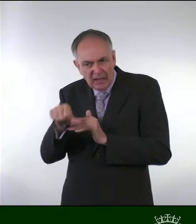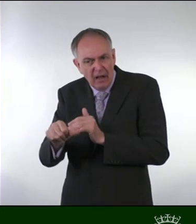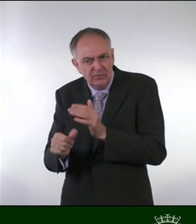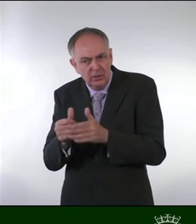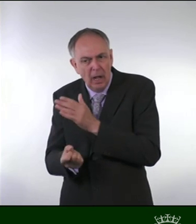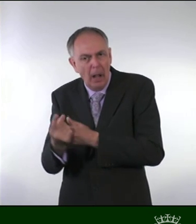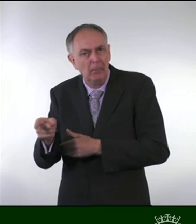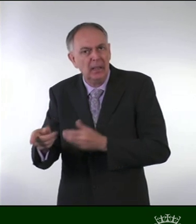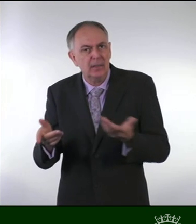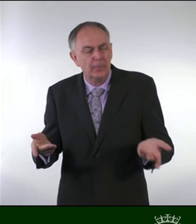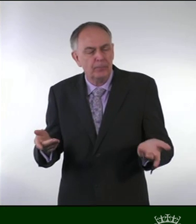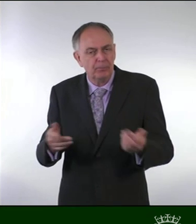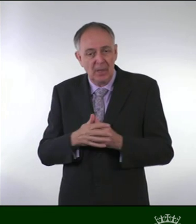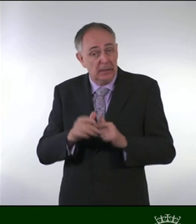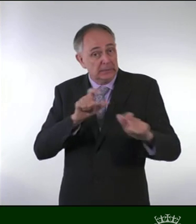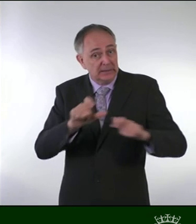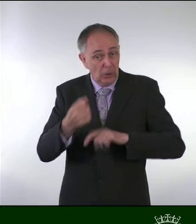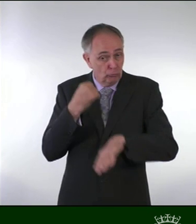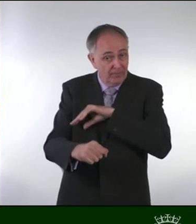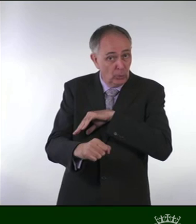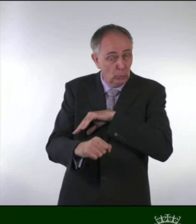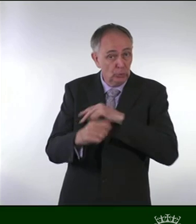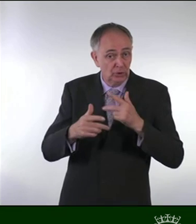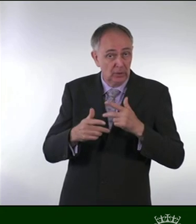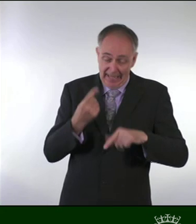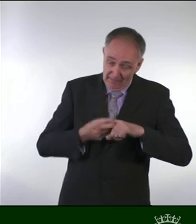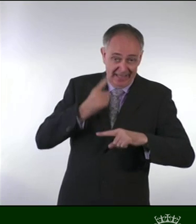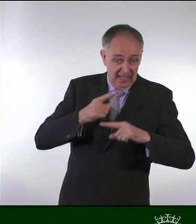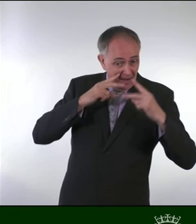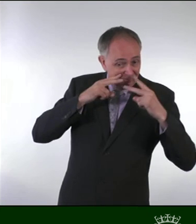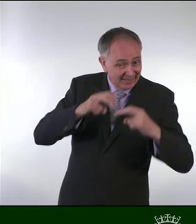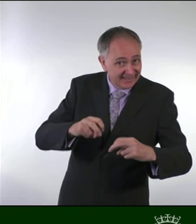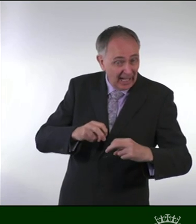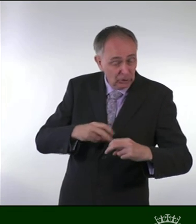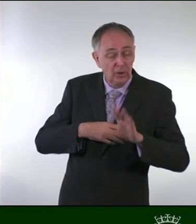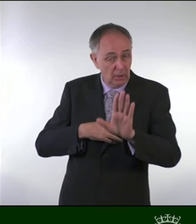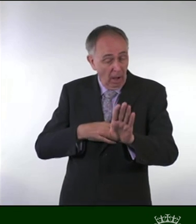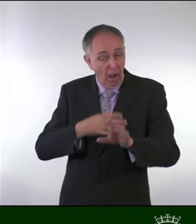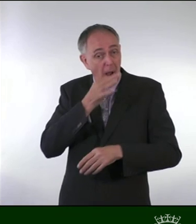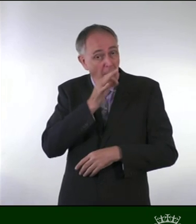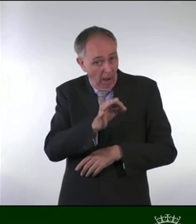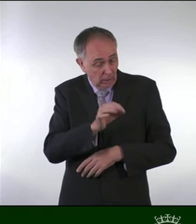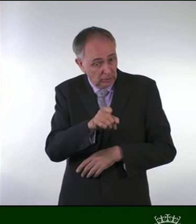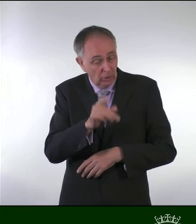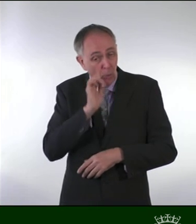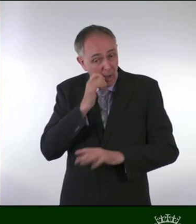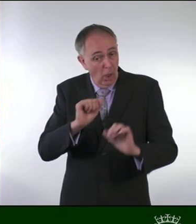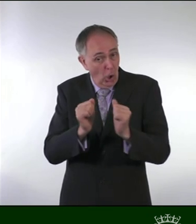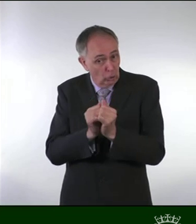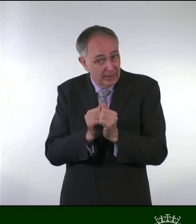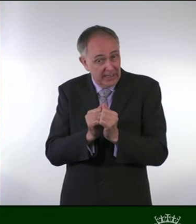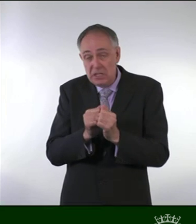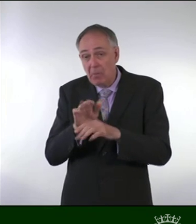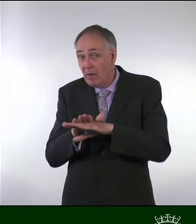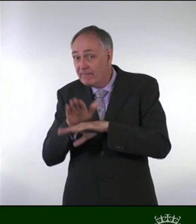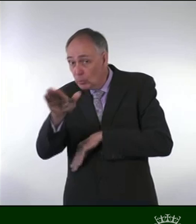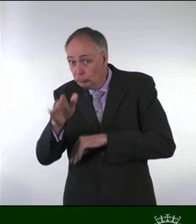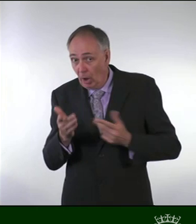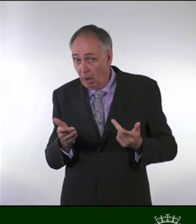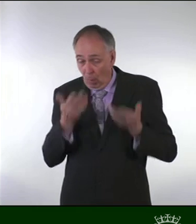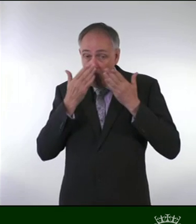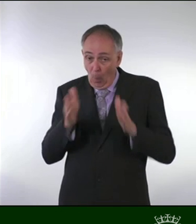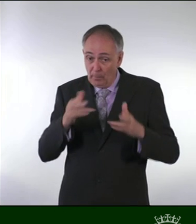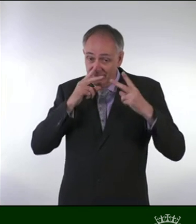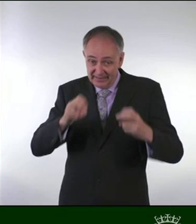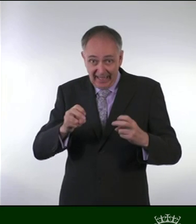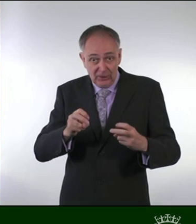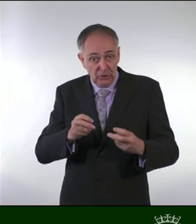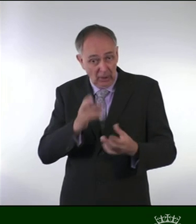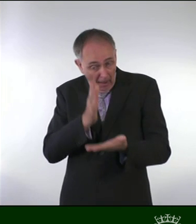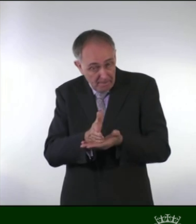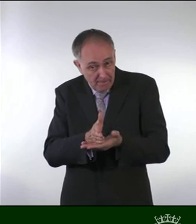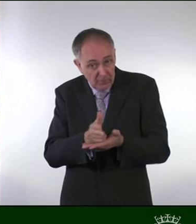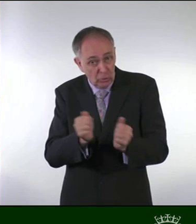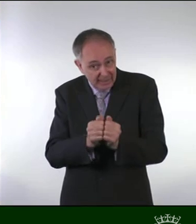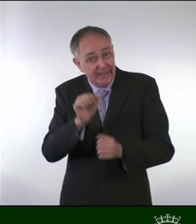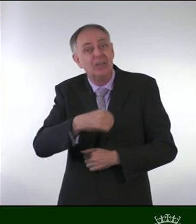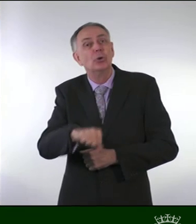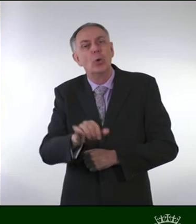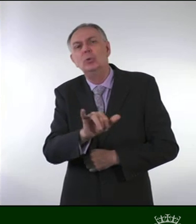If he still rejects an immediate inquiry, will he instead commit himself in principle to a future public inquiry: yes or no?